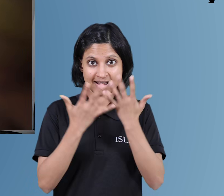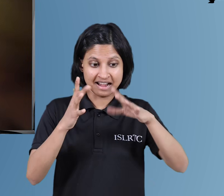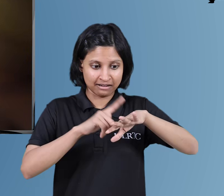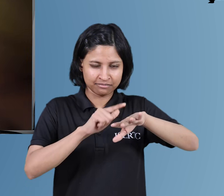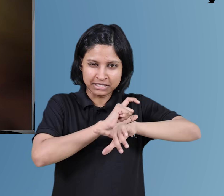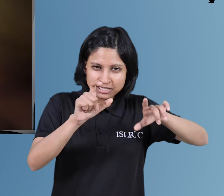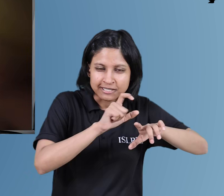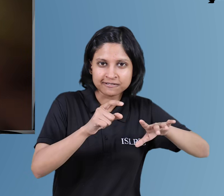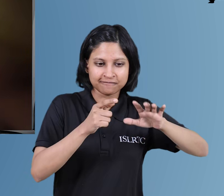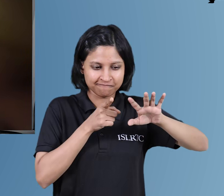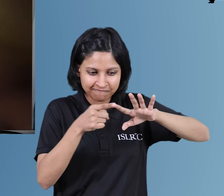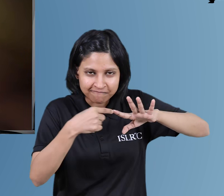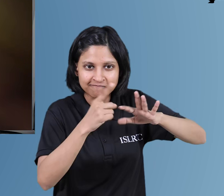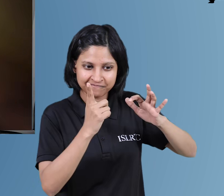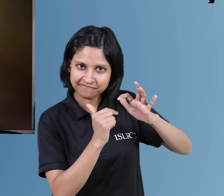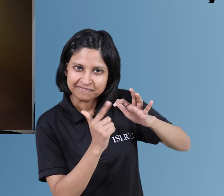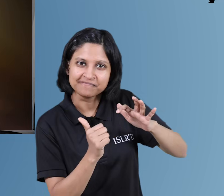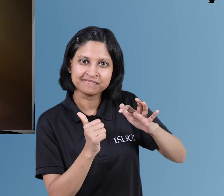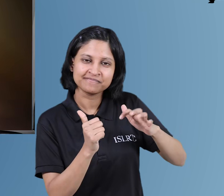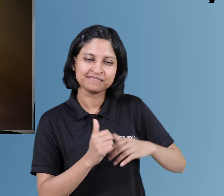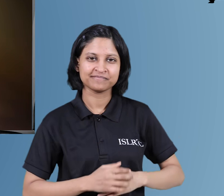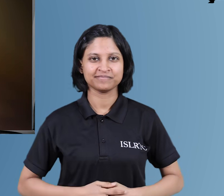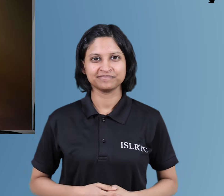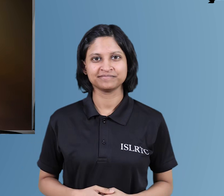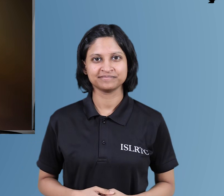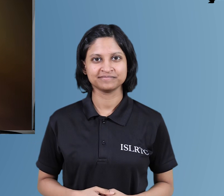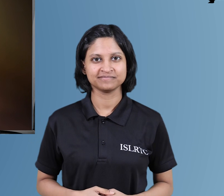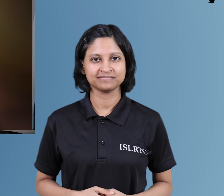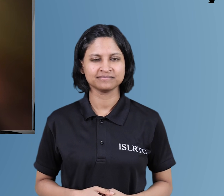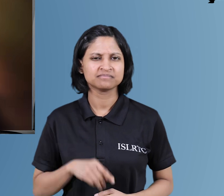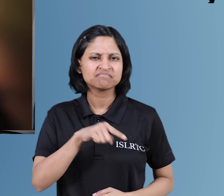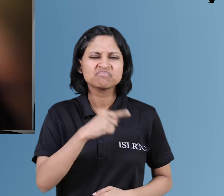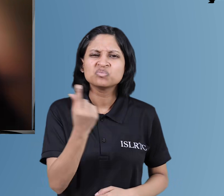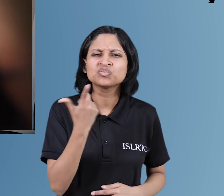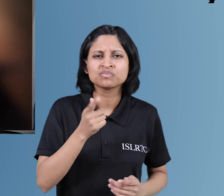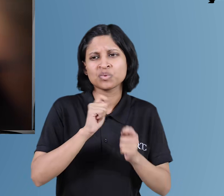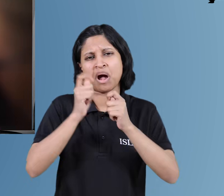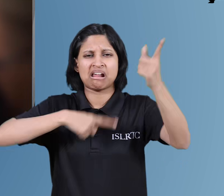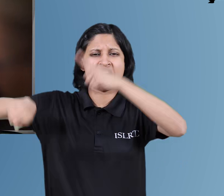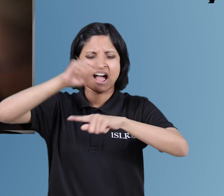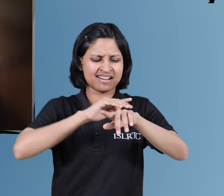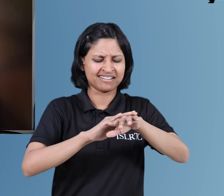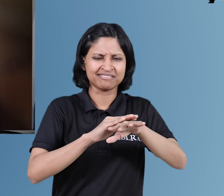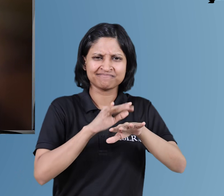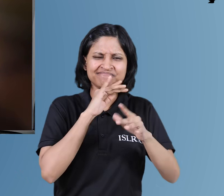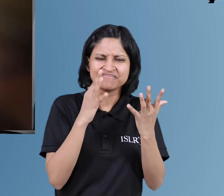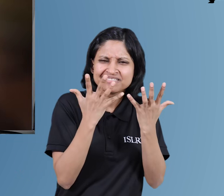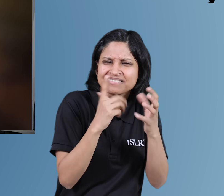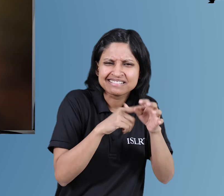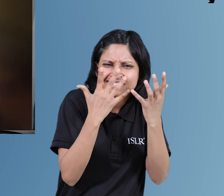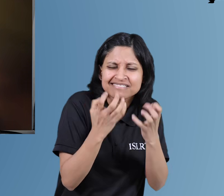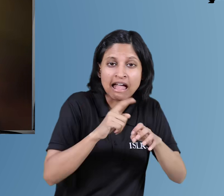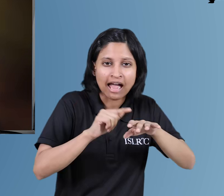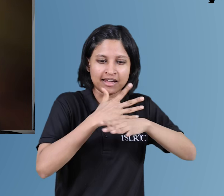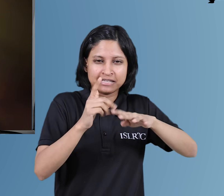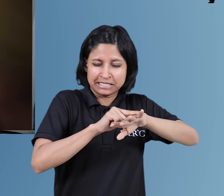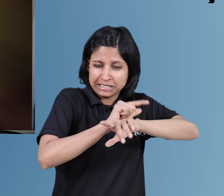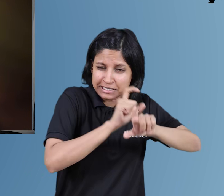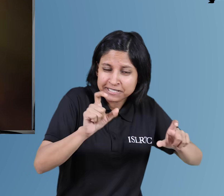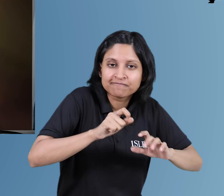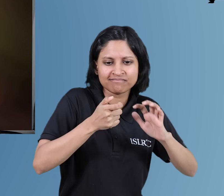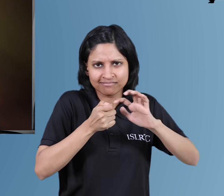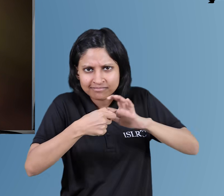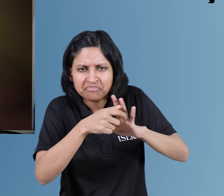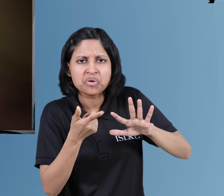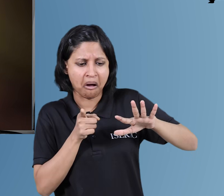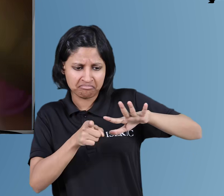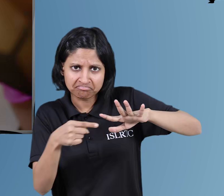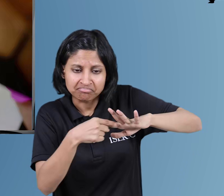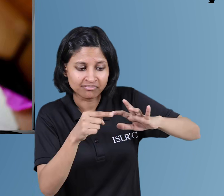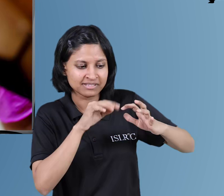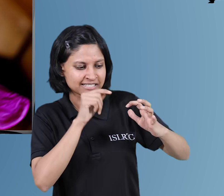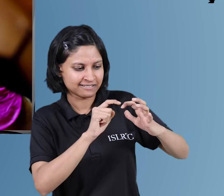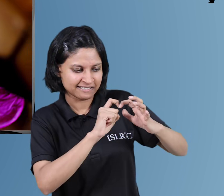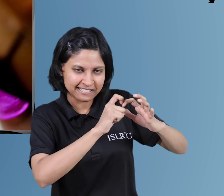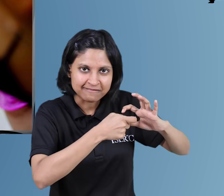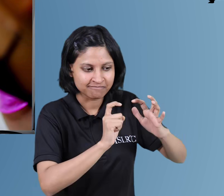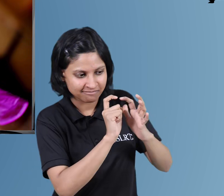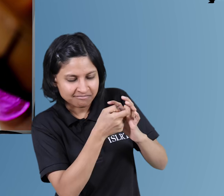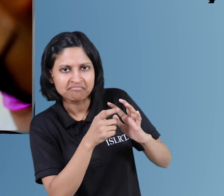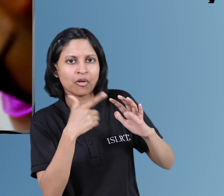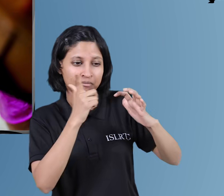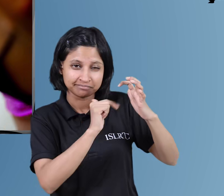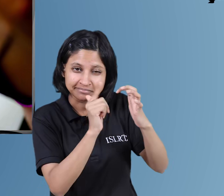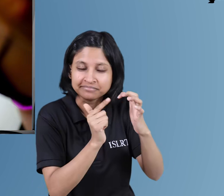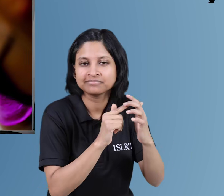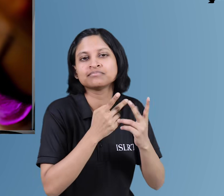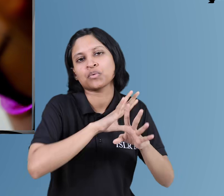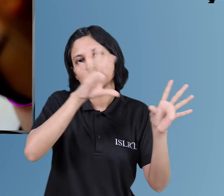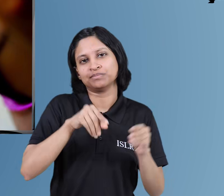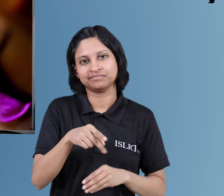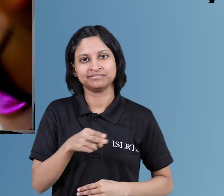Manicure A manicure involves cleaning impurities from the hands through exfoliation, trimming the nails, grooming them, and applying nail polish.